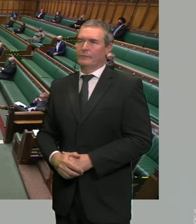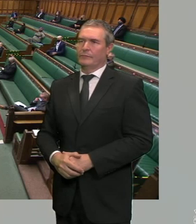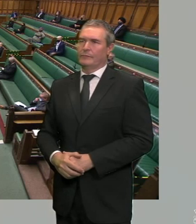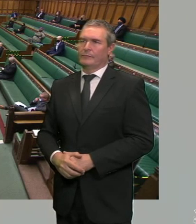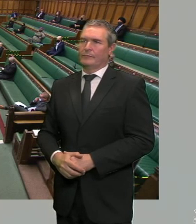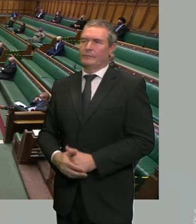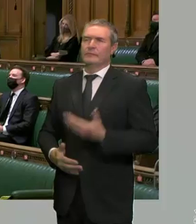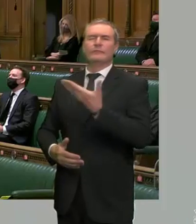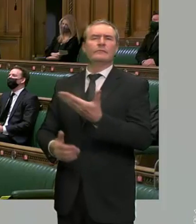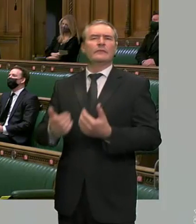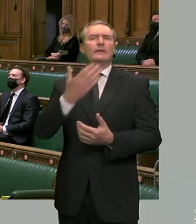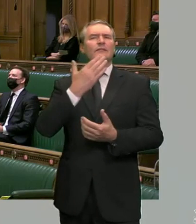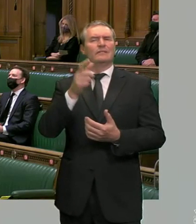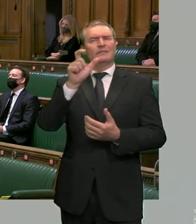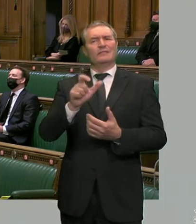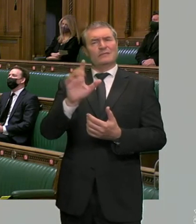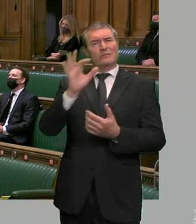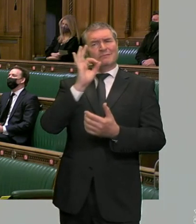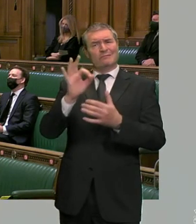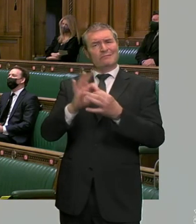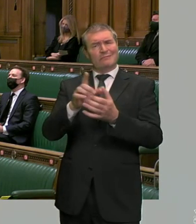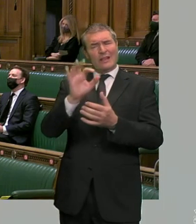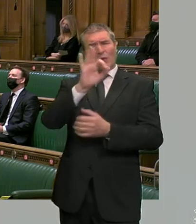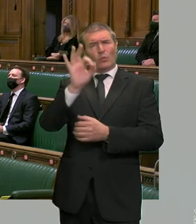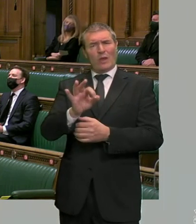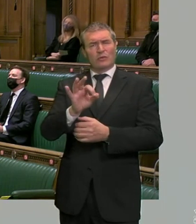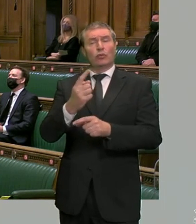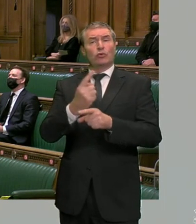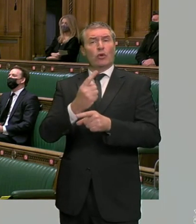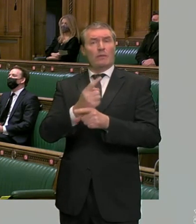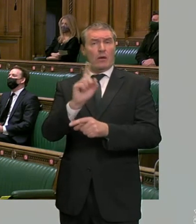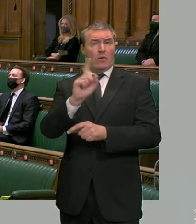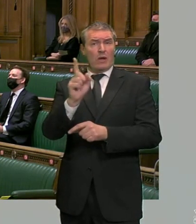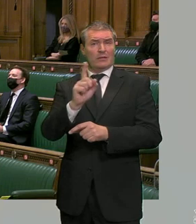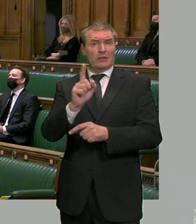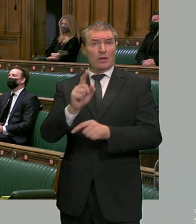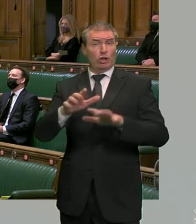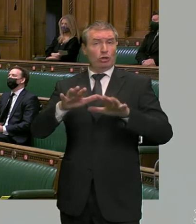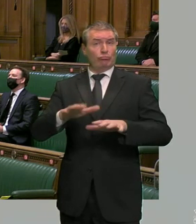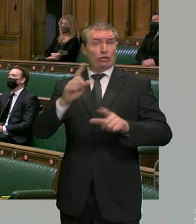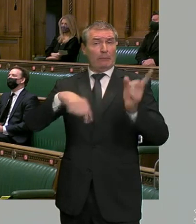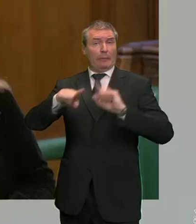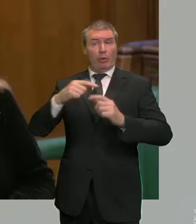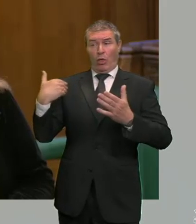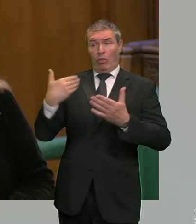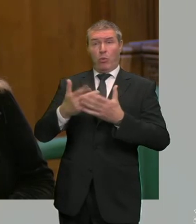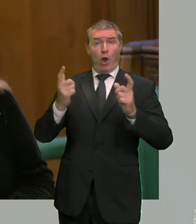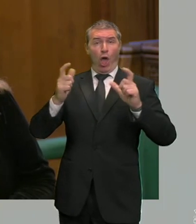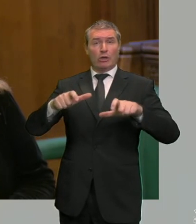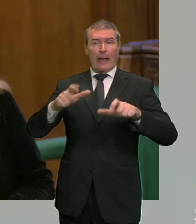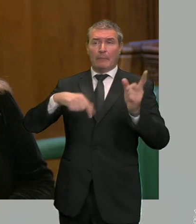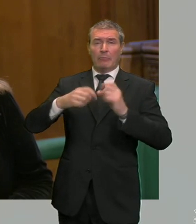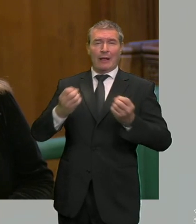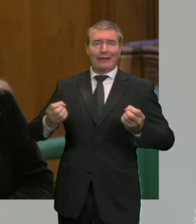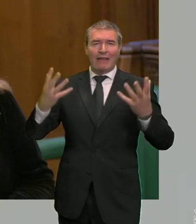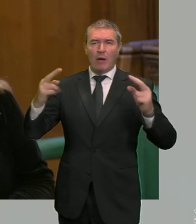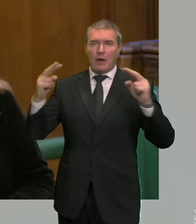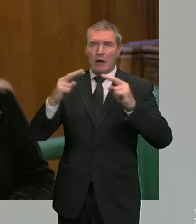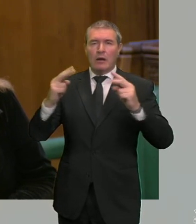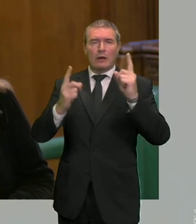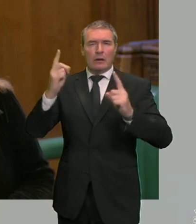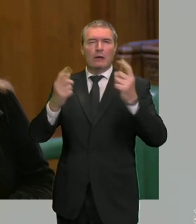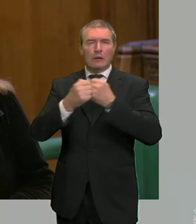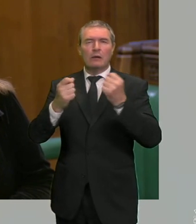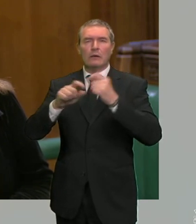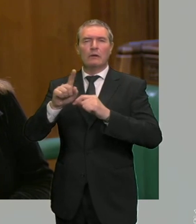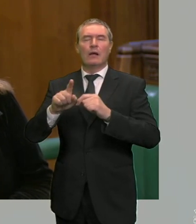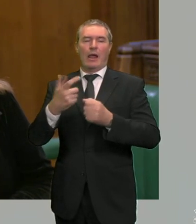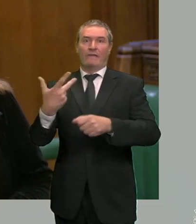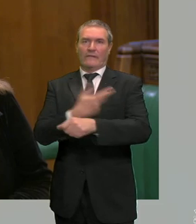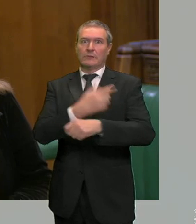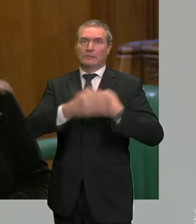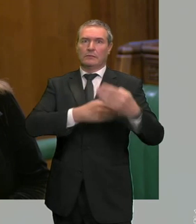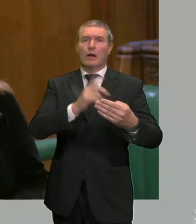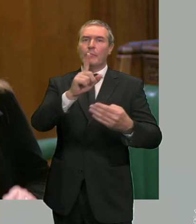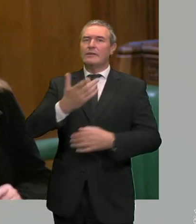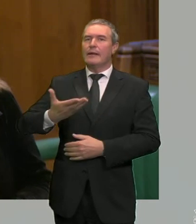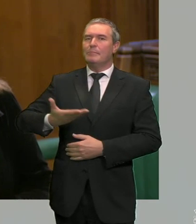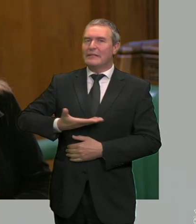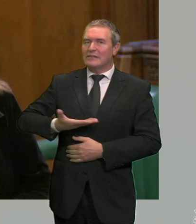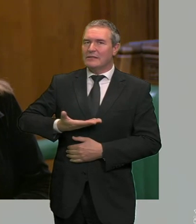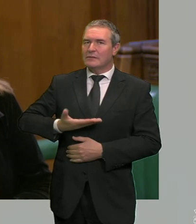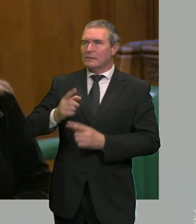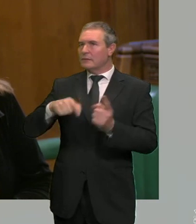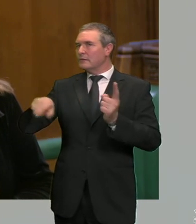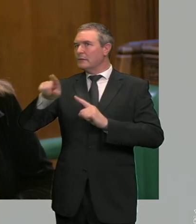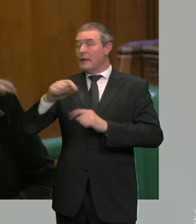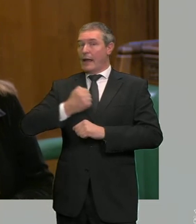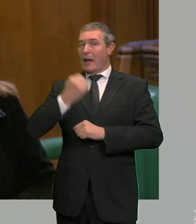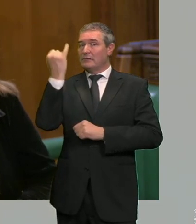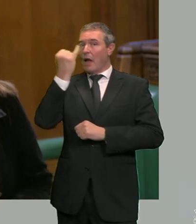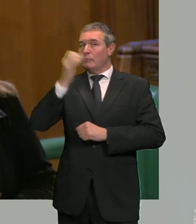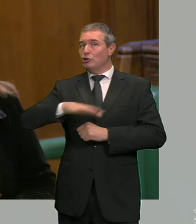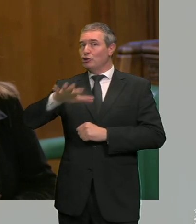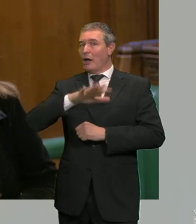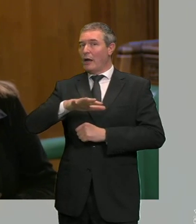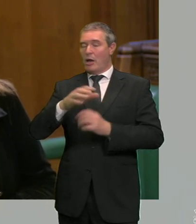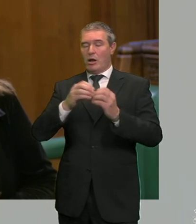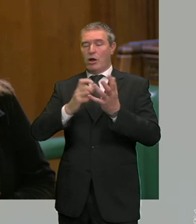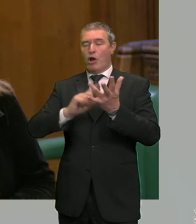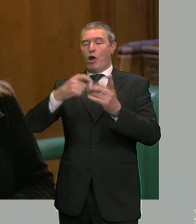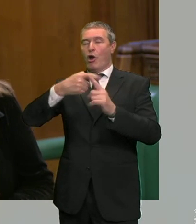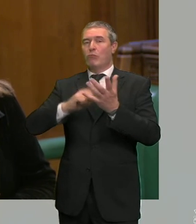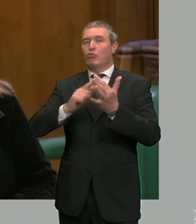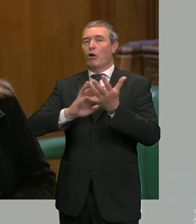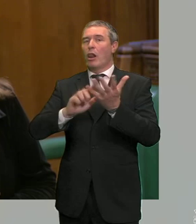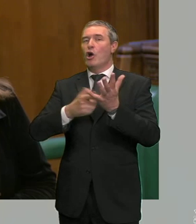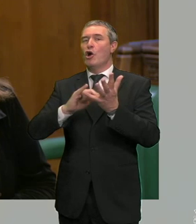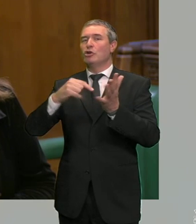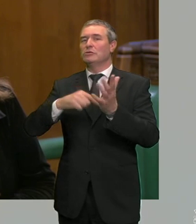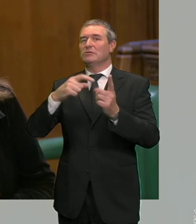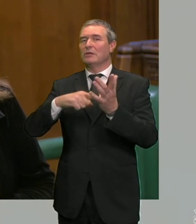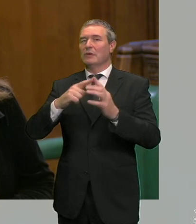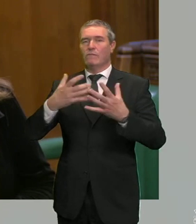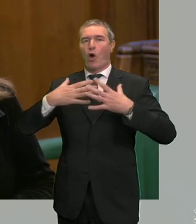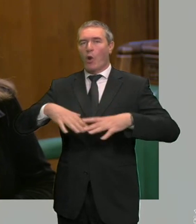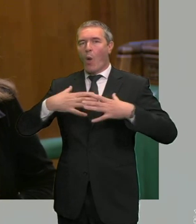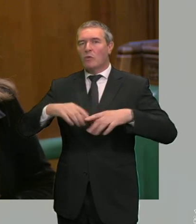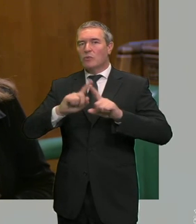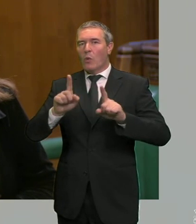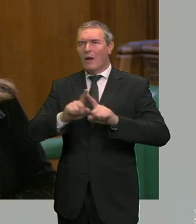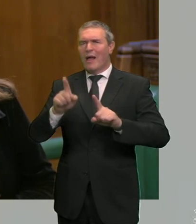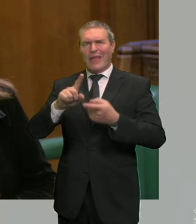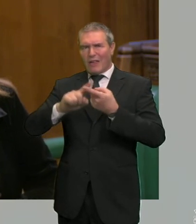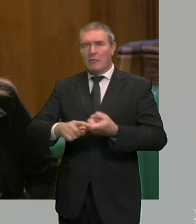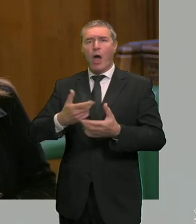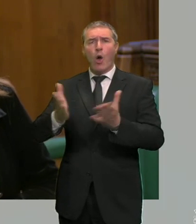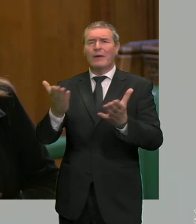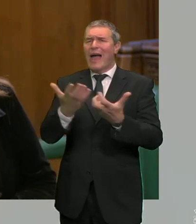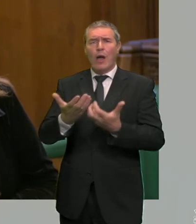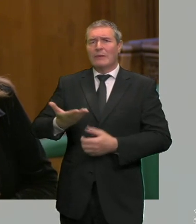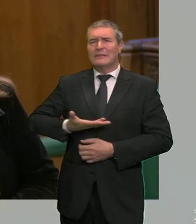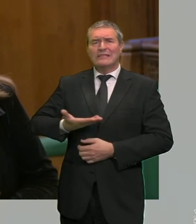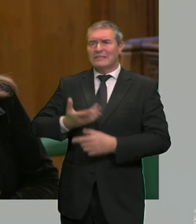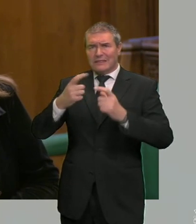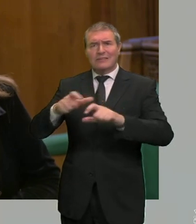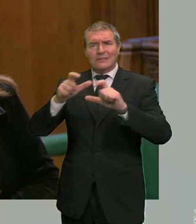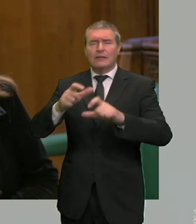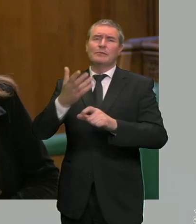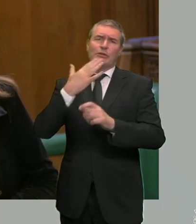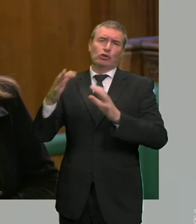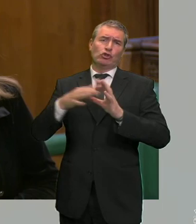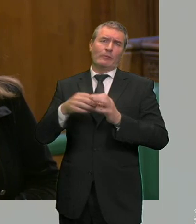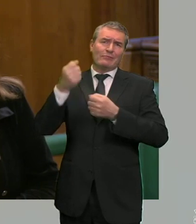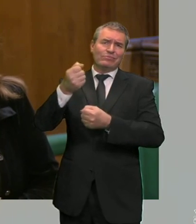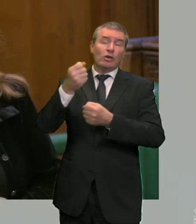Does my right honourable Friend agree that it is thanks to the sacrifice of the British people during lockdown and the great success of the vaccination programme that lots of small businesses across the whole country and in my constituency of Derbyshire Dales, such as Brocklehursts, which supplied clothing to Prince Philip, can remain open?